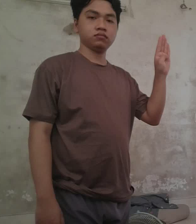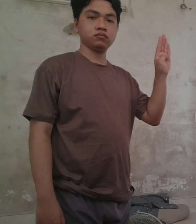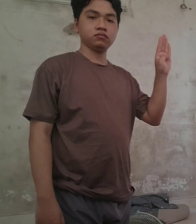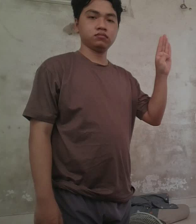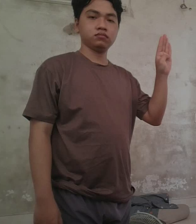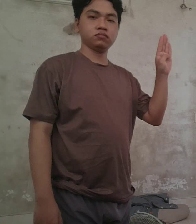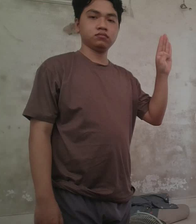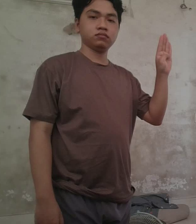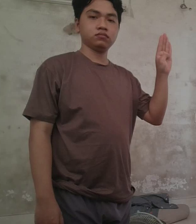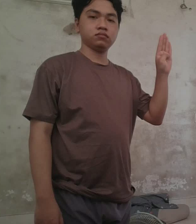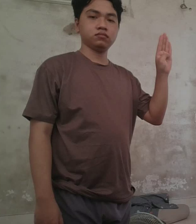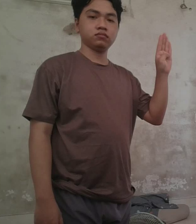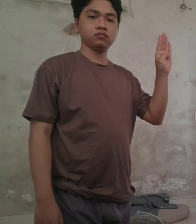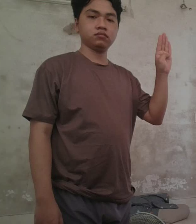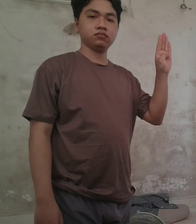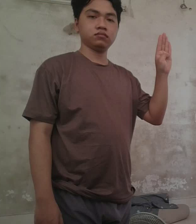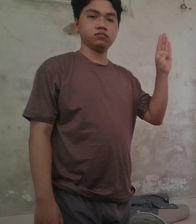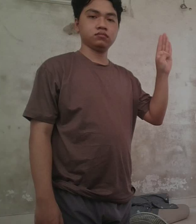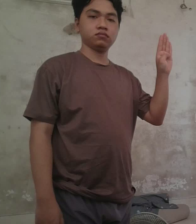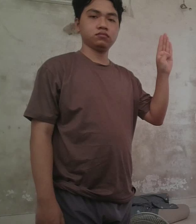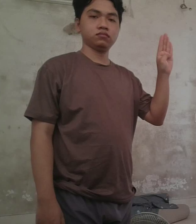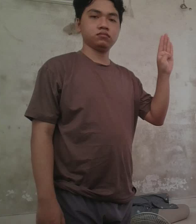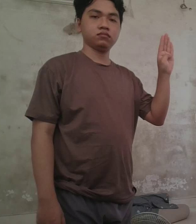b